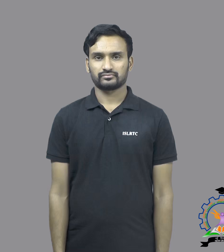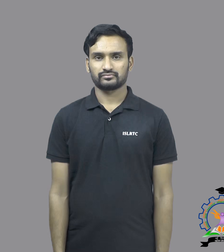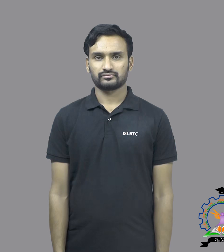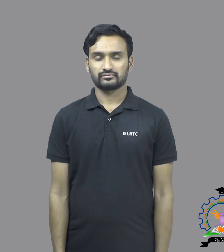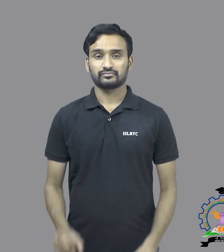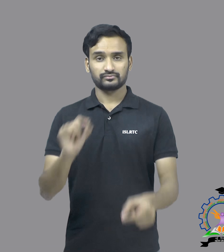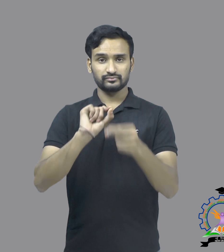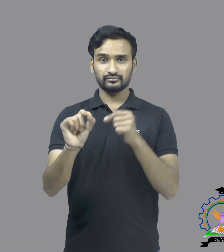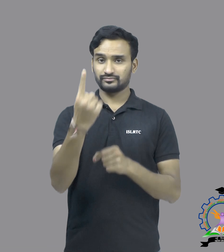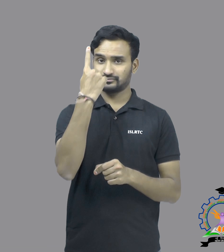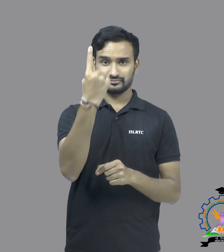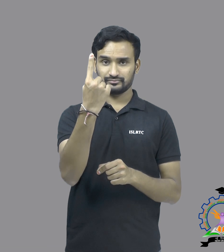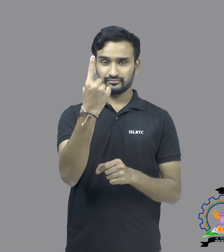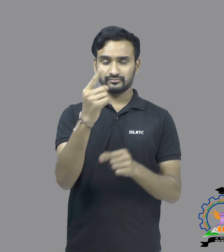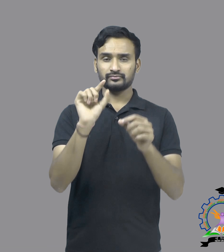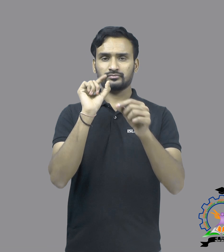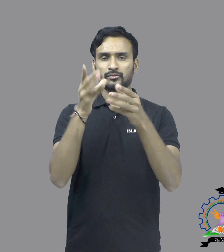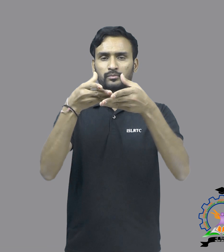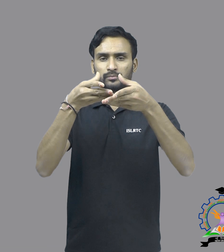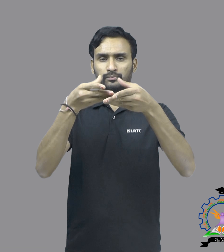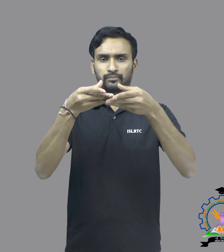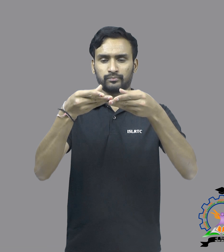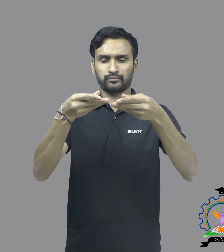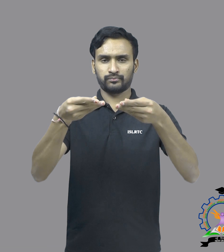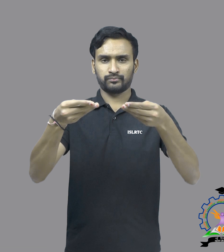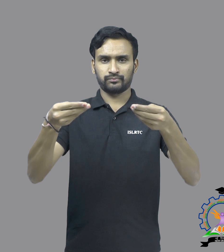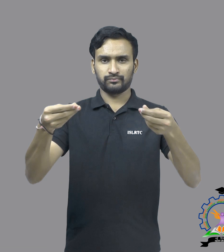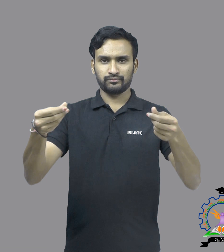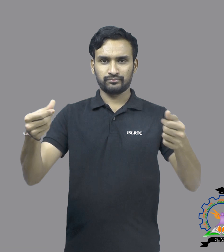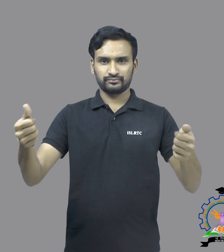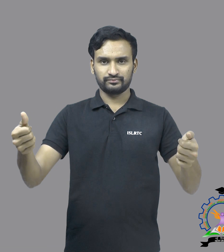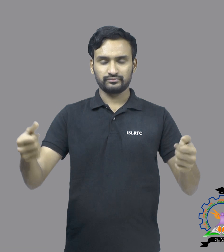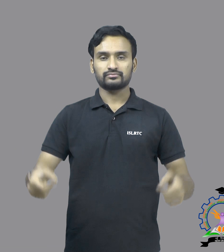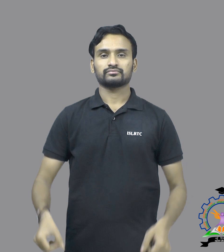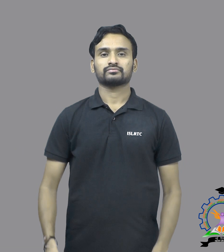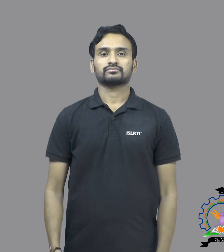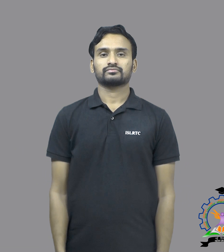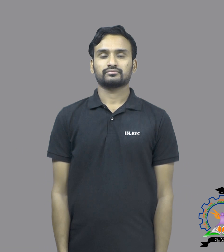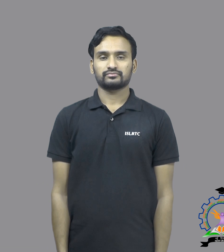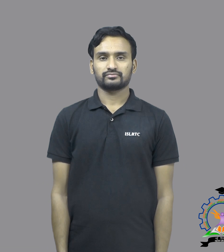Melt (Candle)